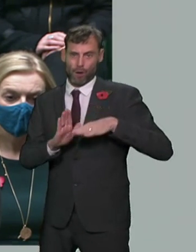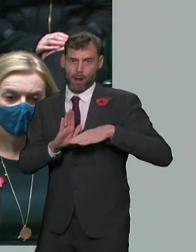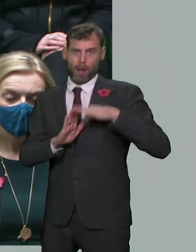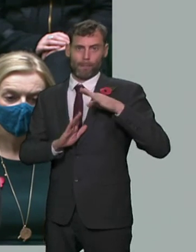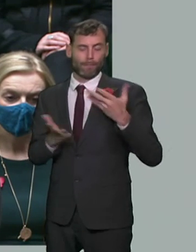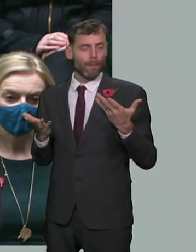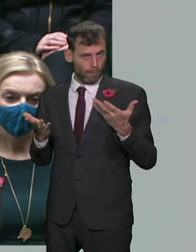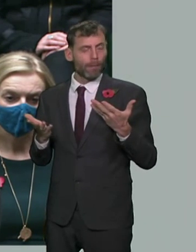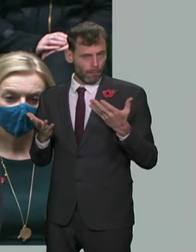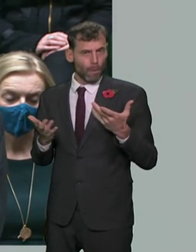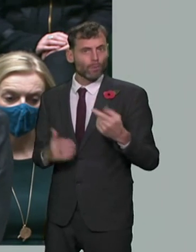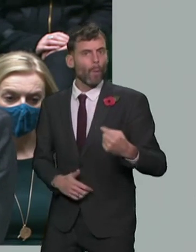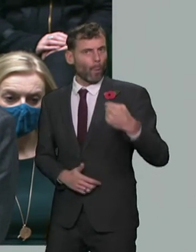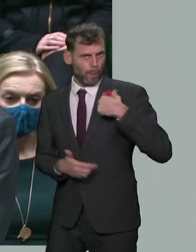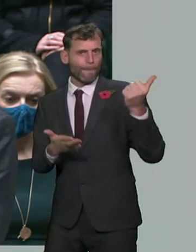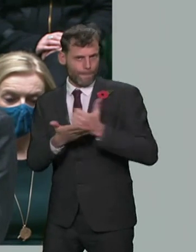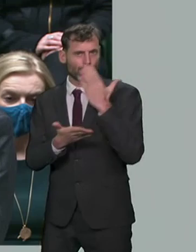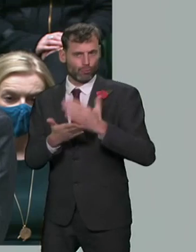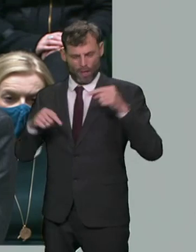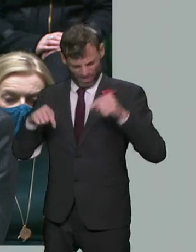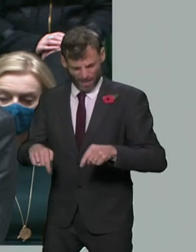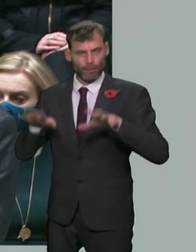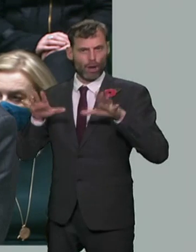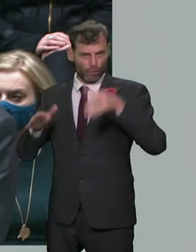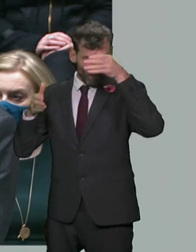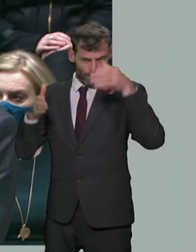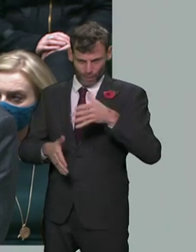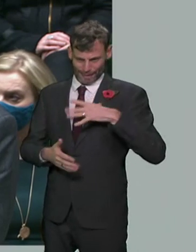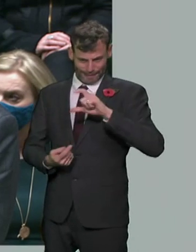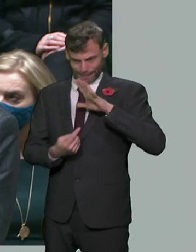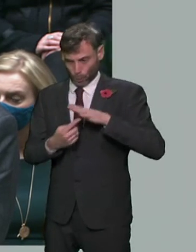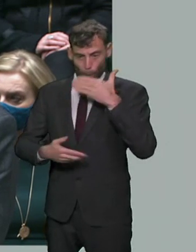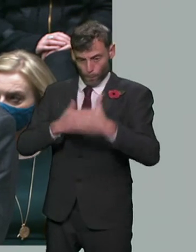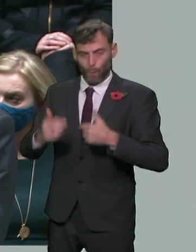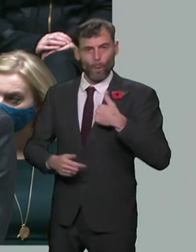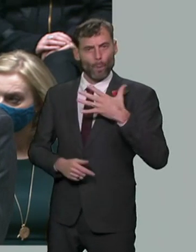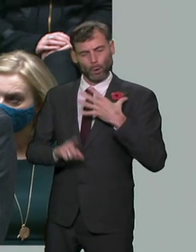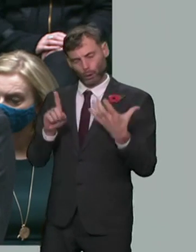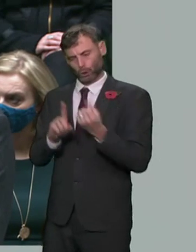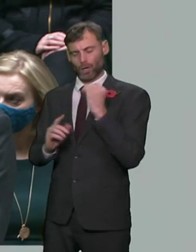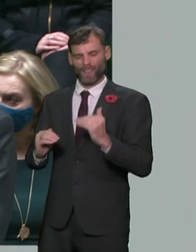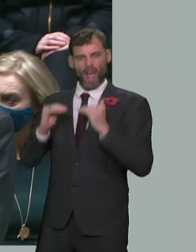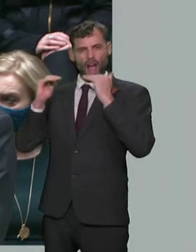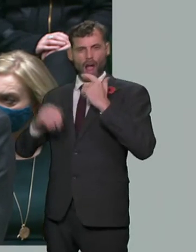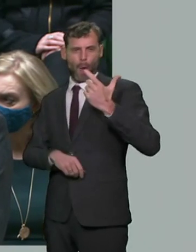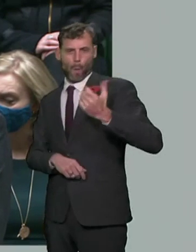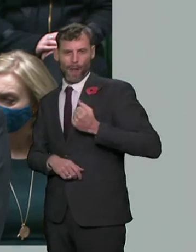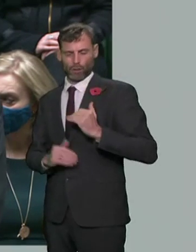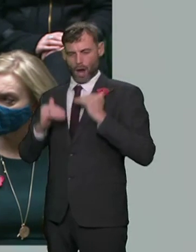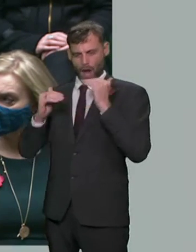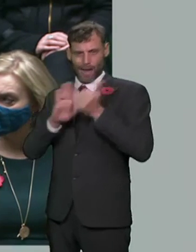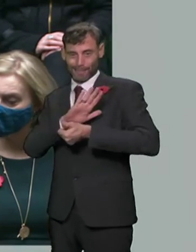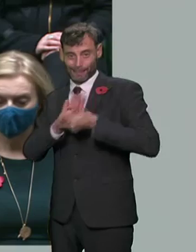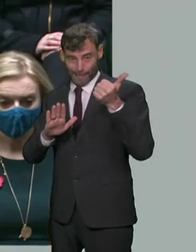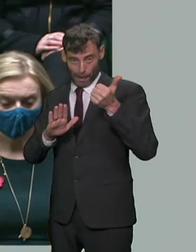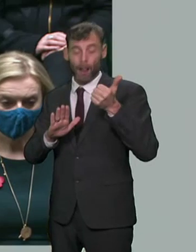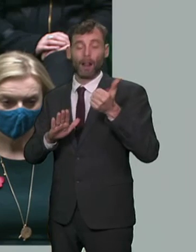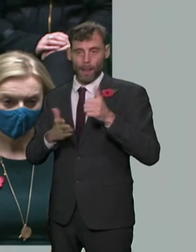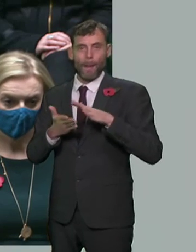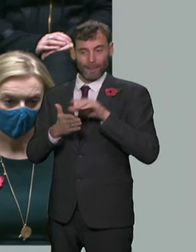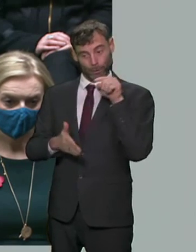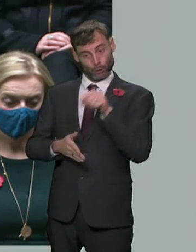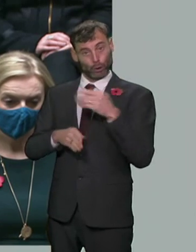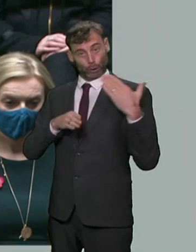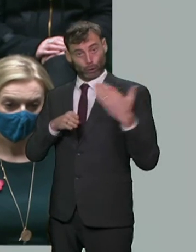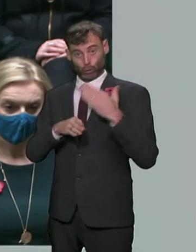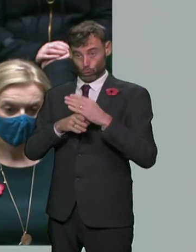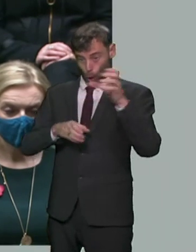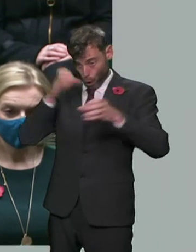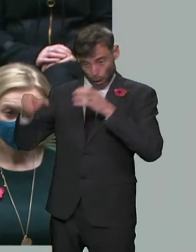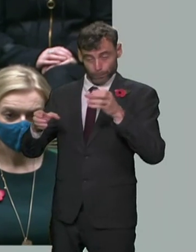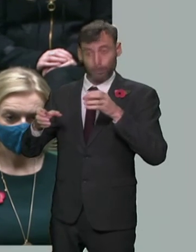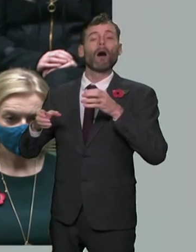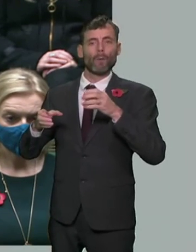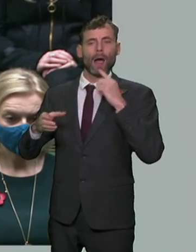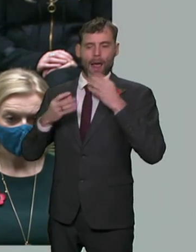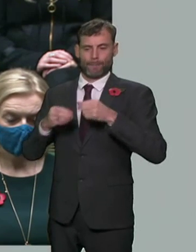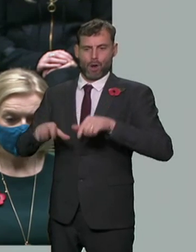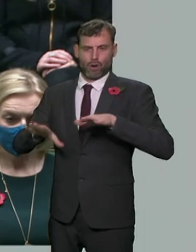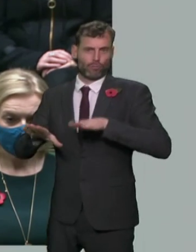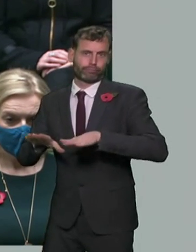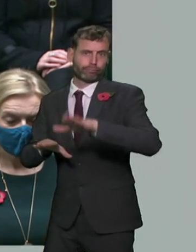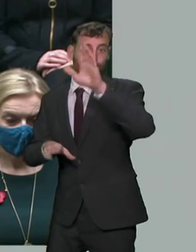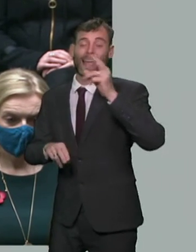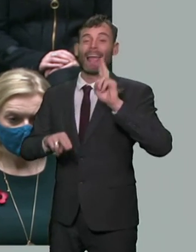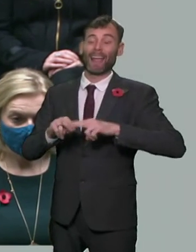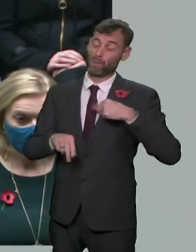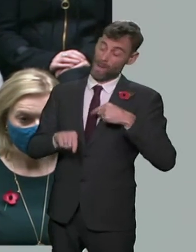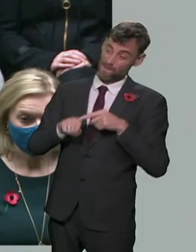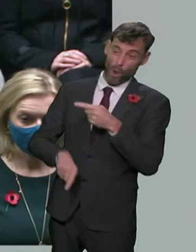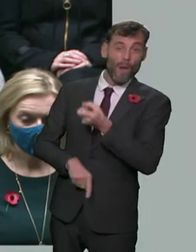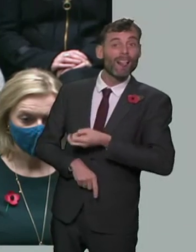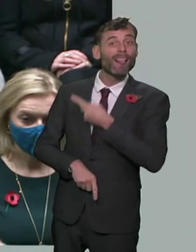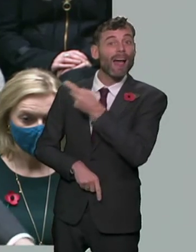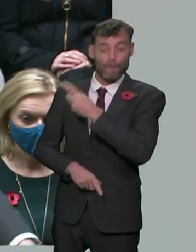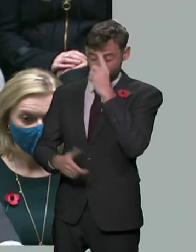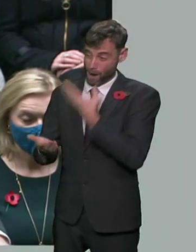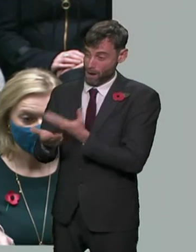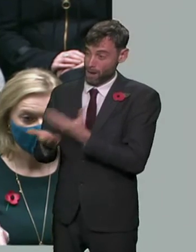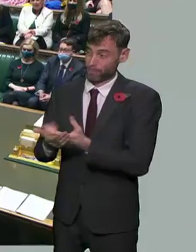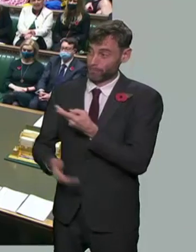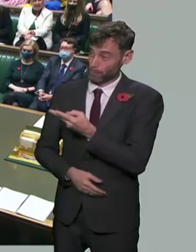We are also ensuring that this country gets on with a high-wage, high-skill, jobs-led recovery, and never let it be forgotten that had we listened to the Opposition we would have none of those things because we would still be in lockdown.